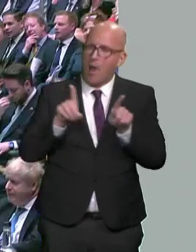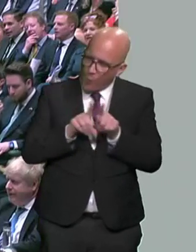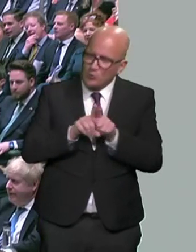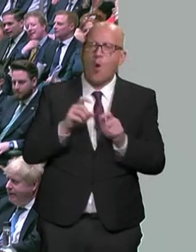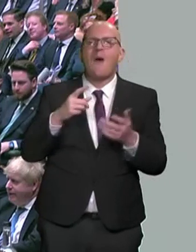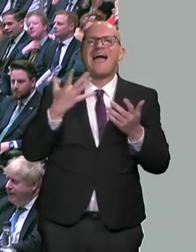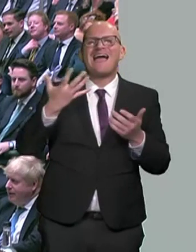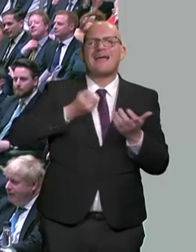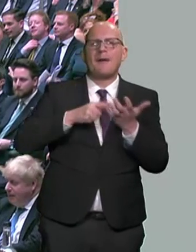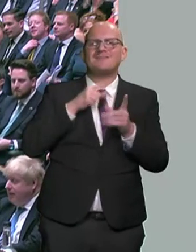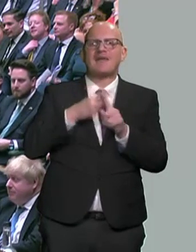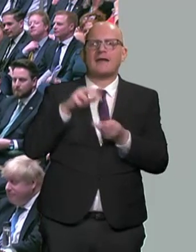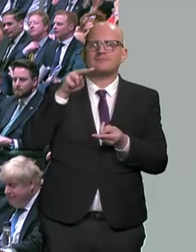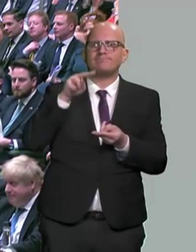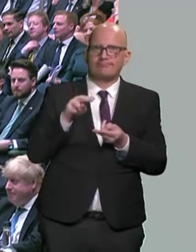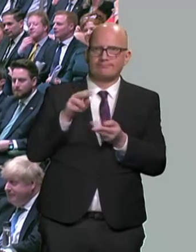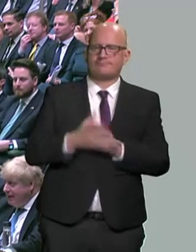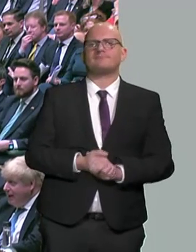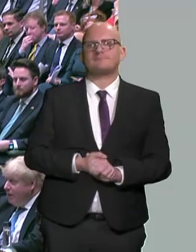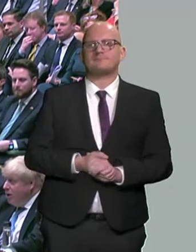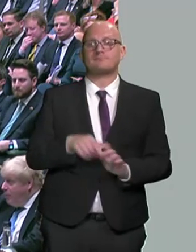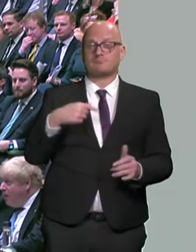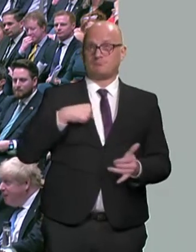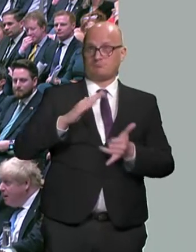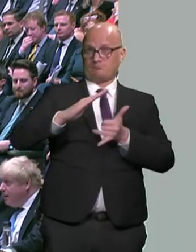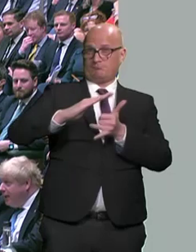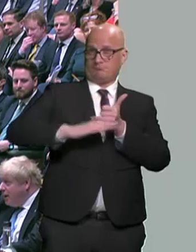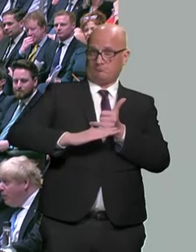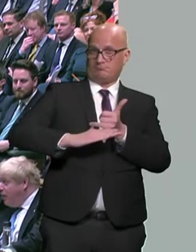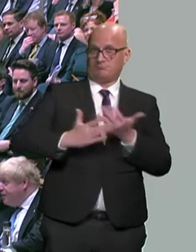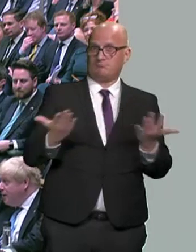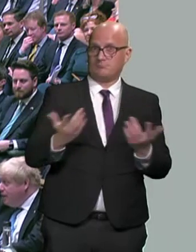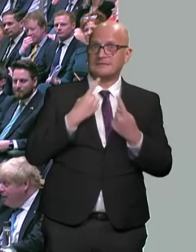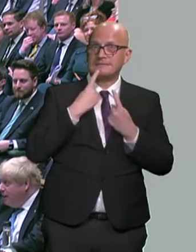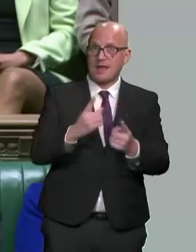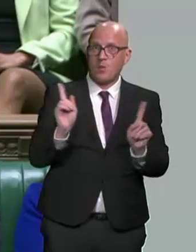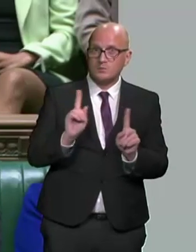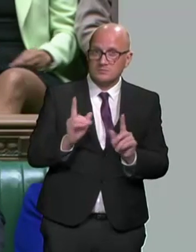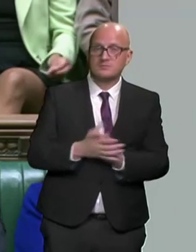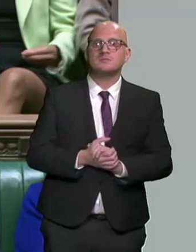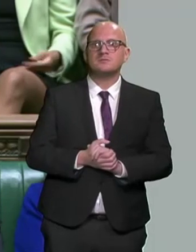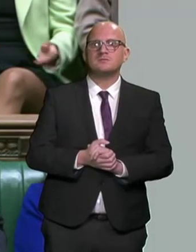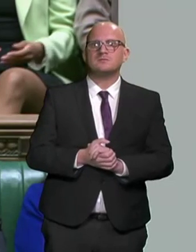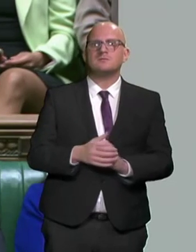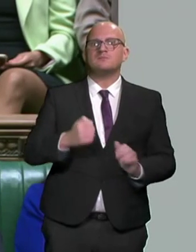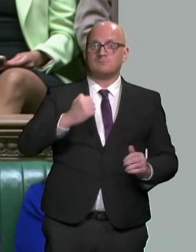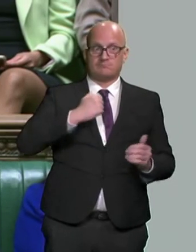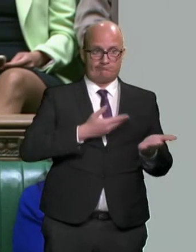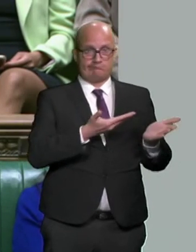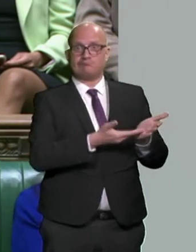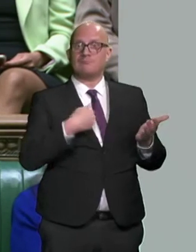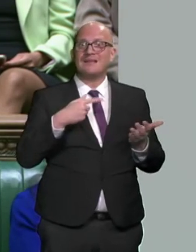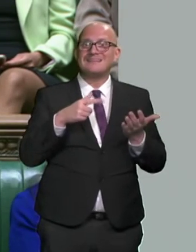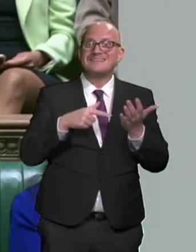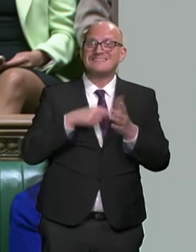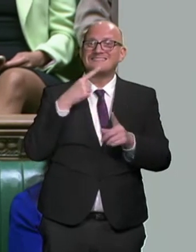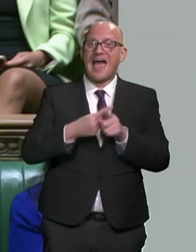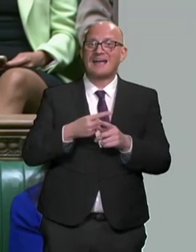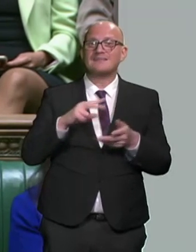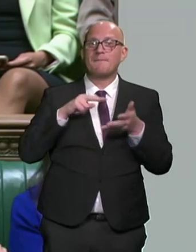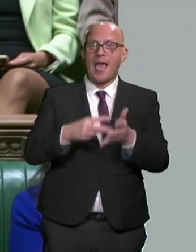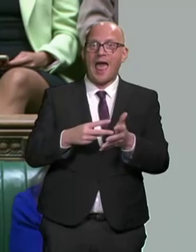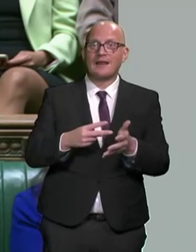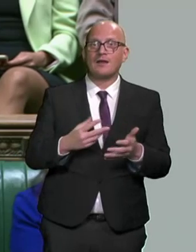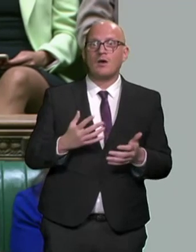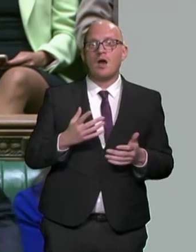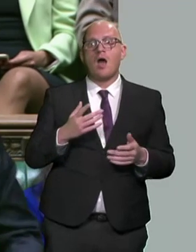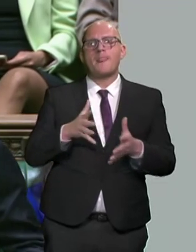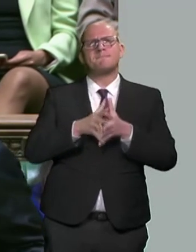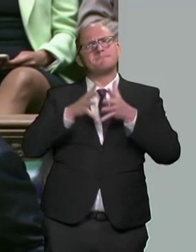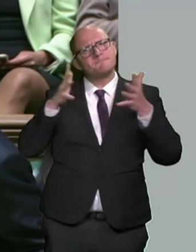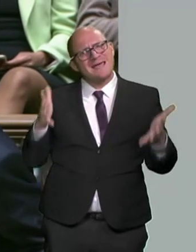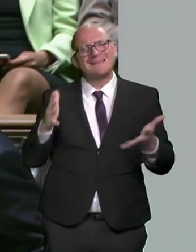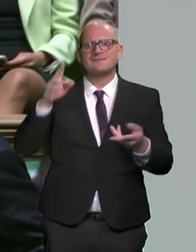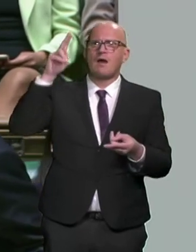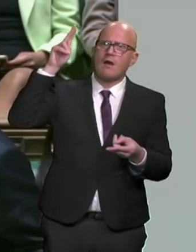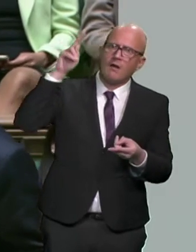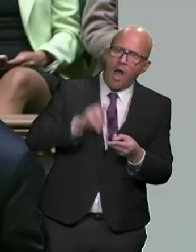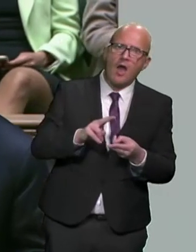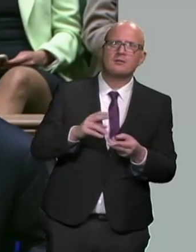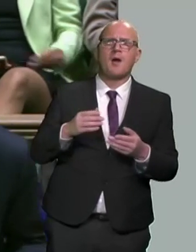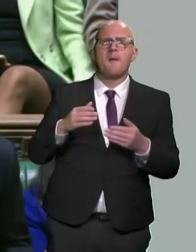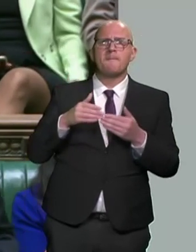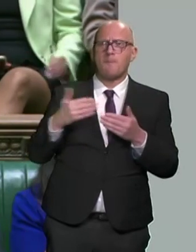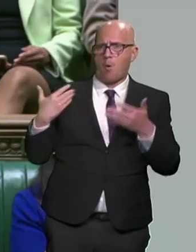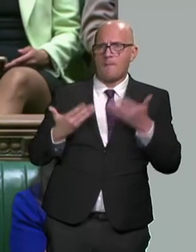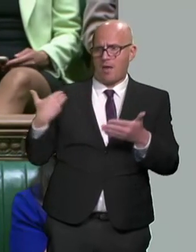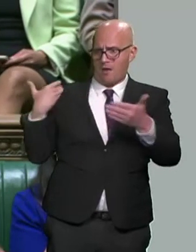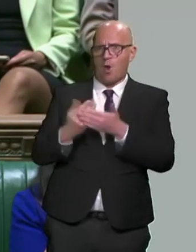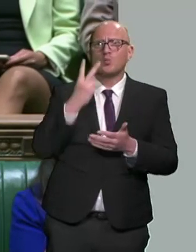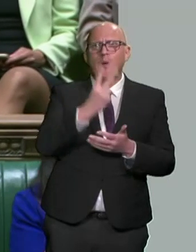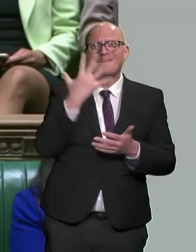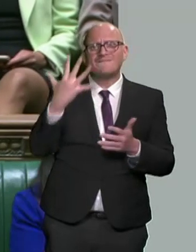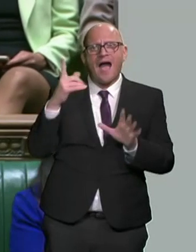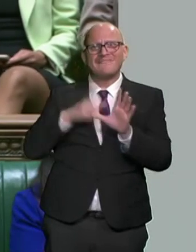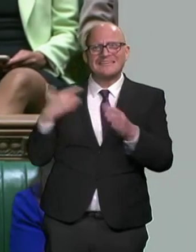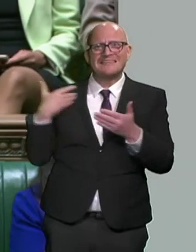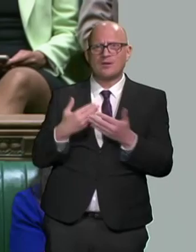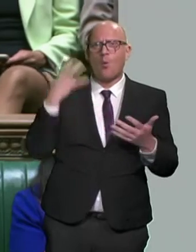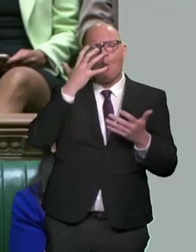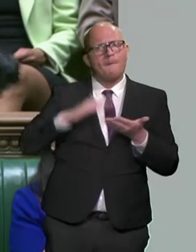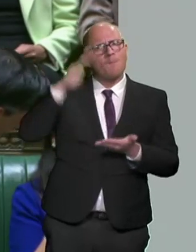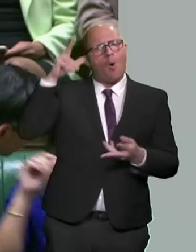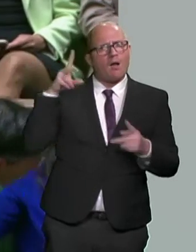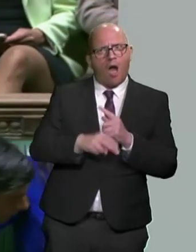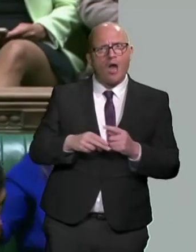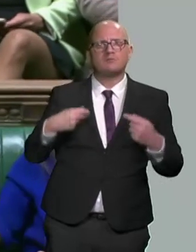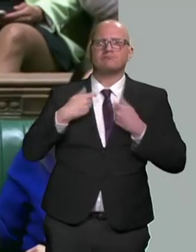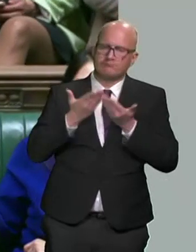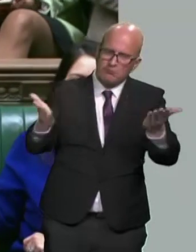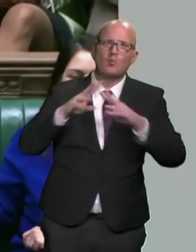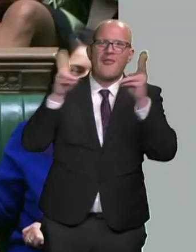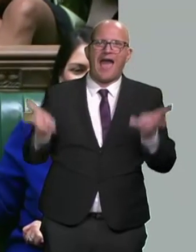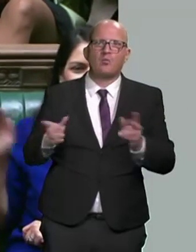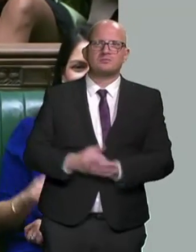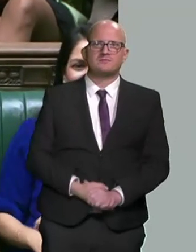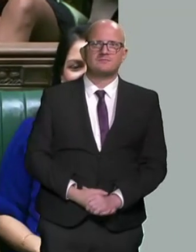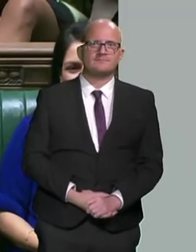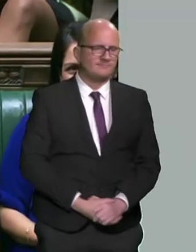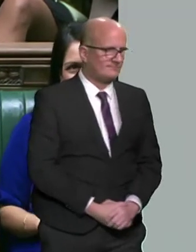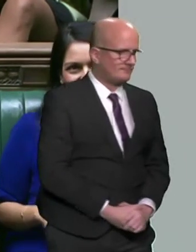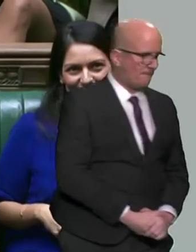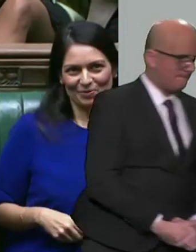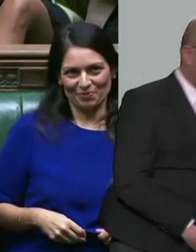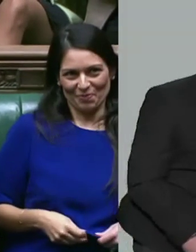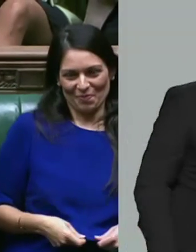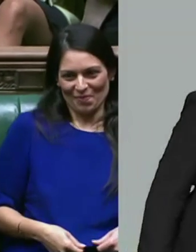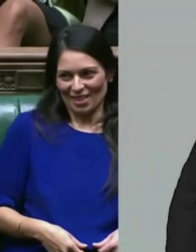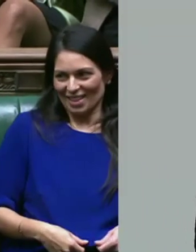Let me end by simply saying this: my tax plan delivers the biggest net cut to personal taxes in over a quarter of a century, and I commend it to the House.